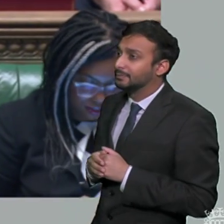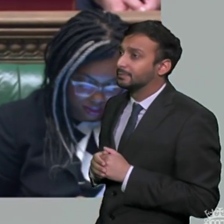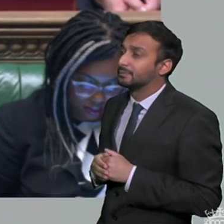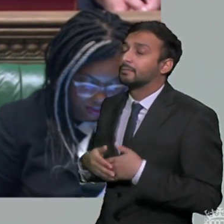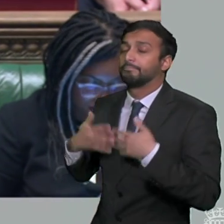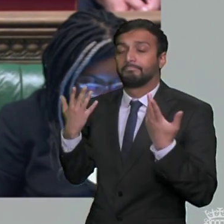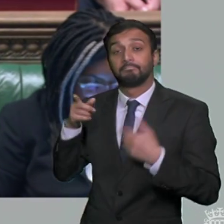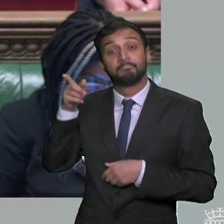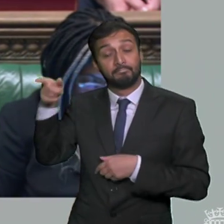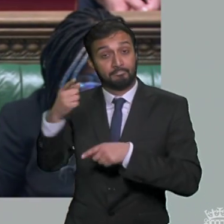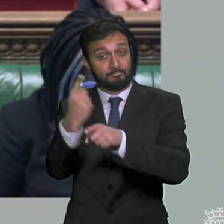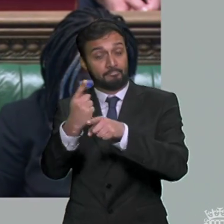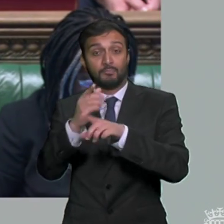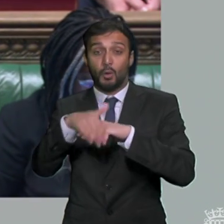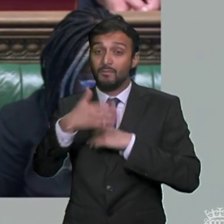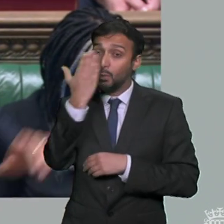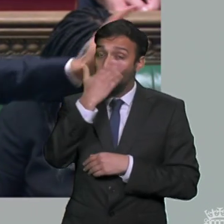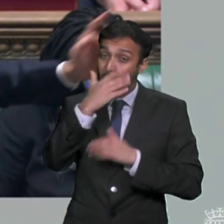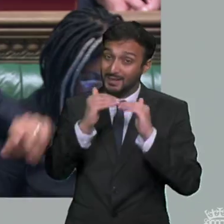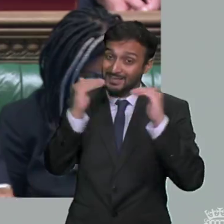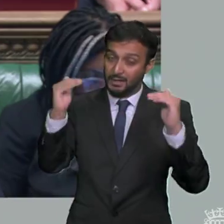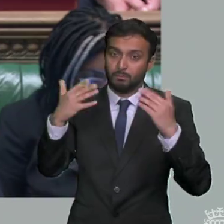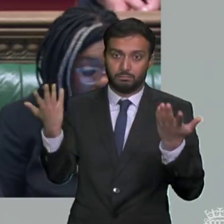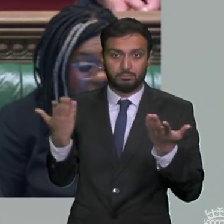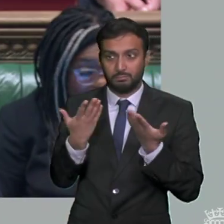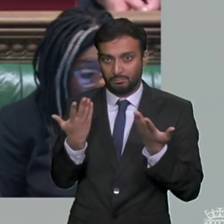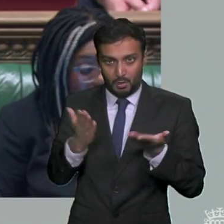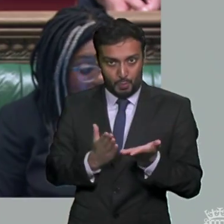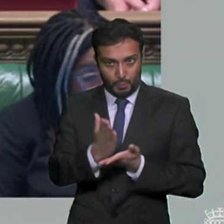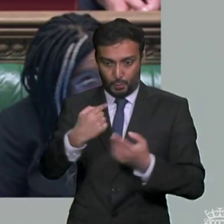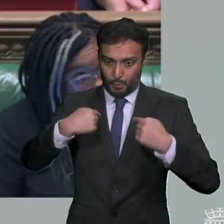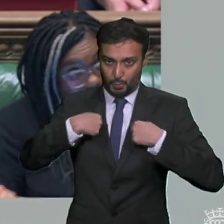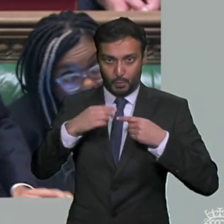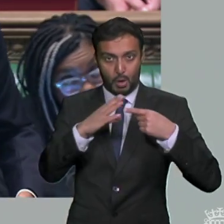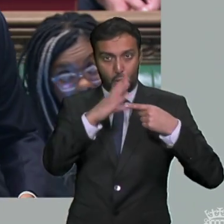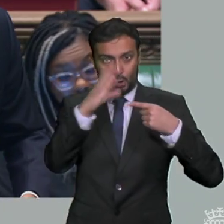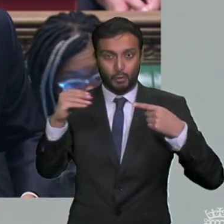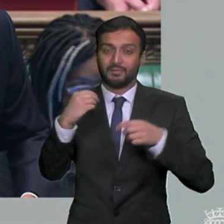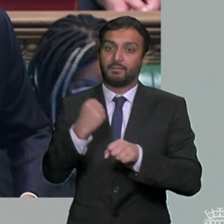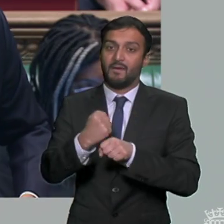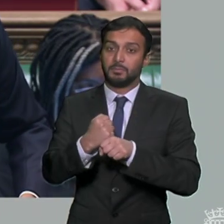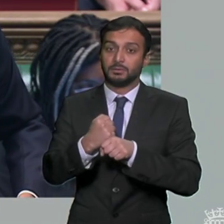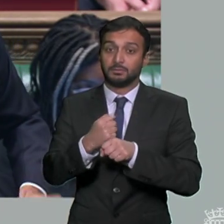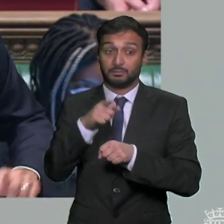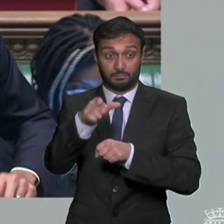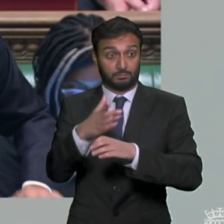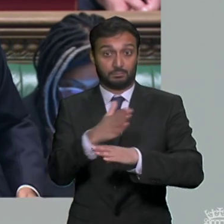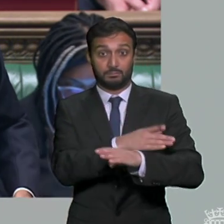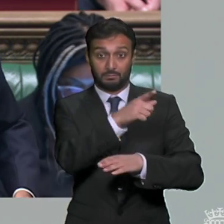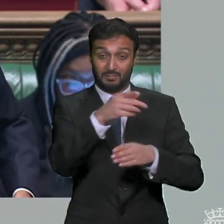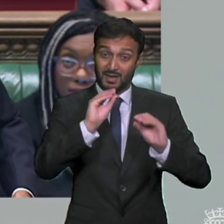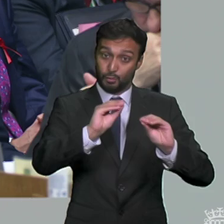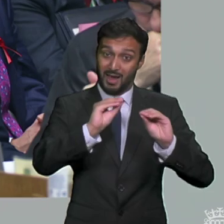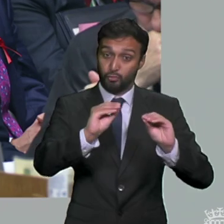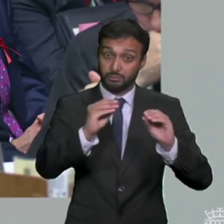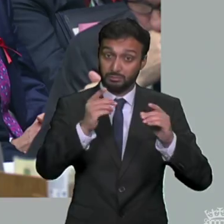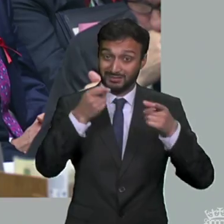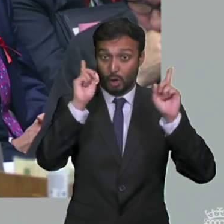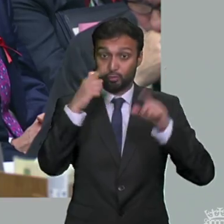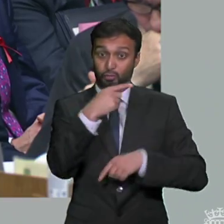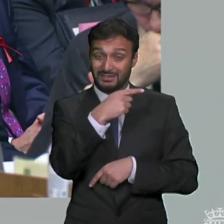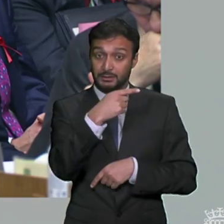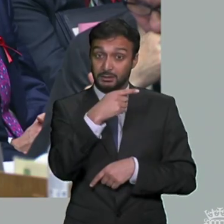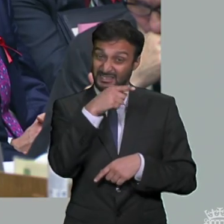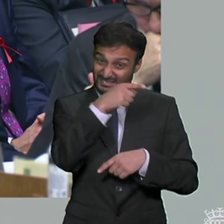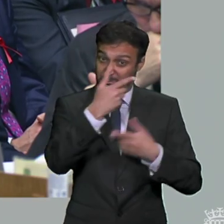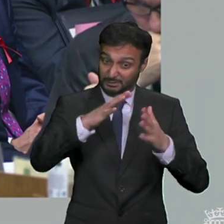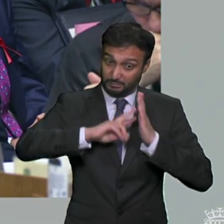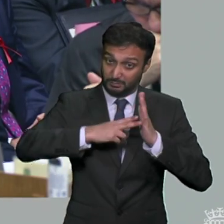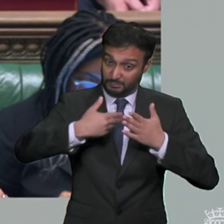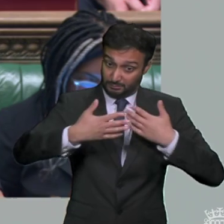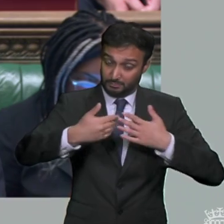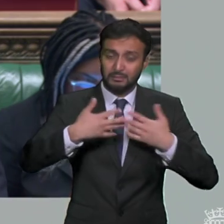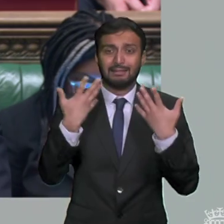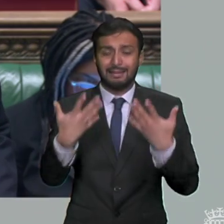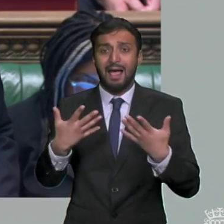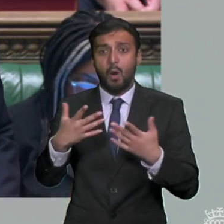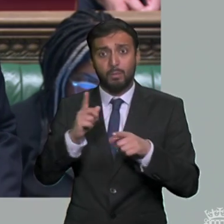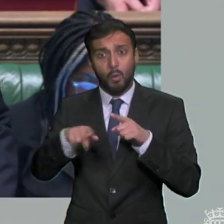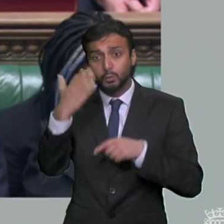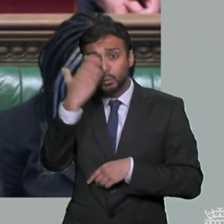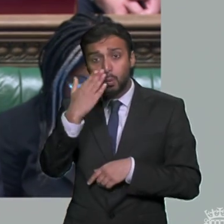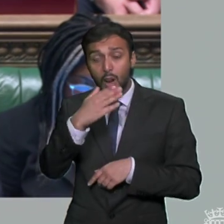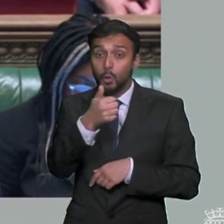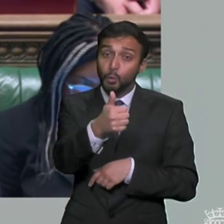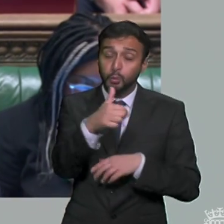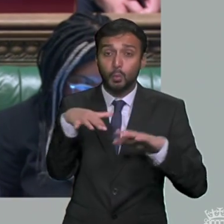It is under a Conservative Government, and thanks to the reforms of the former Education Secretary, that now almost 90% of schools are good or outstanding.